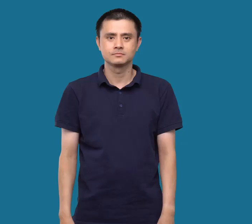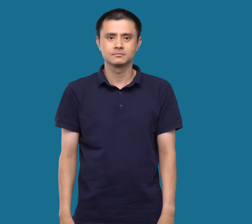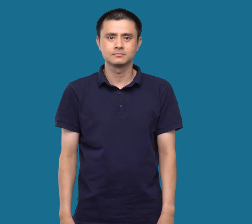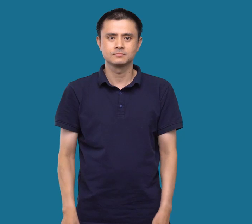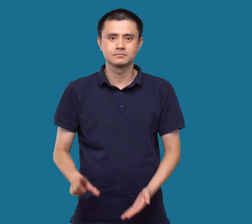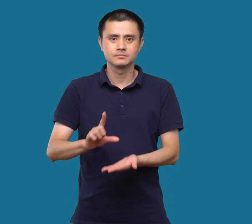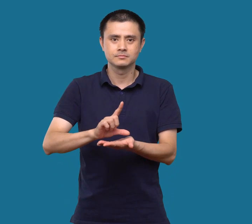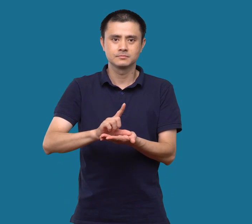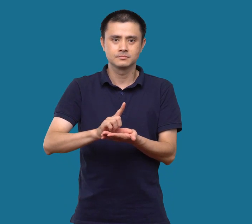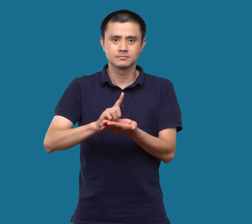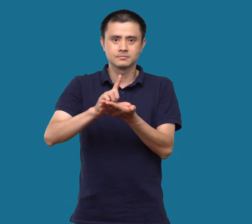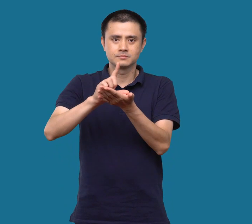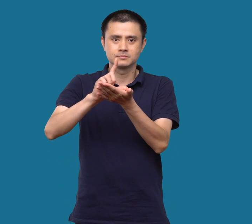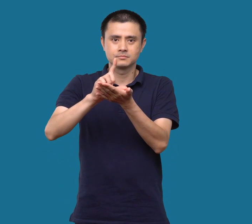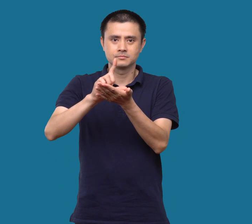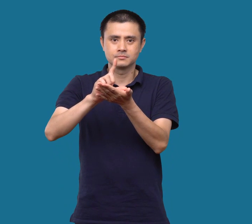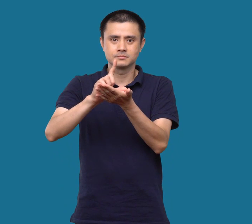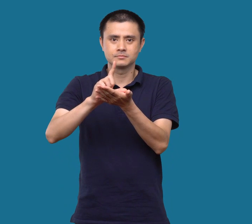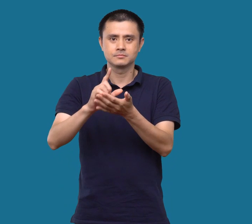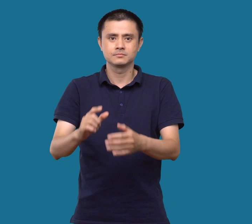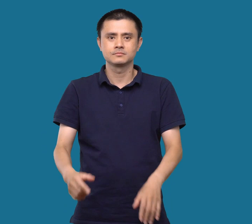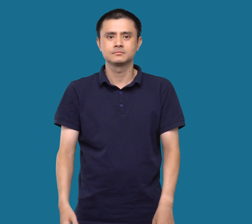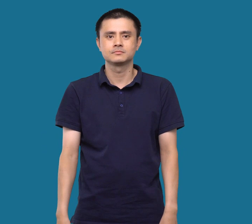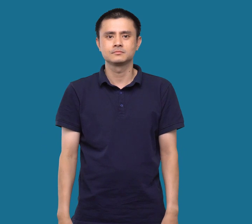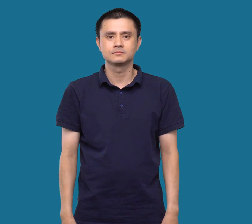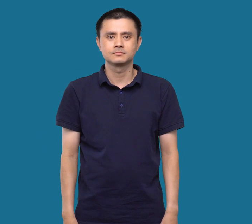lễ hội